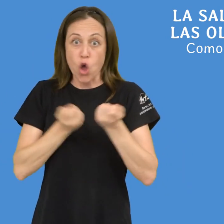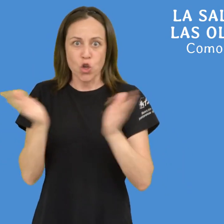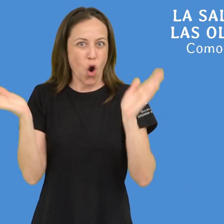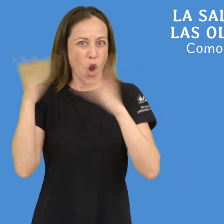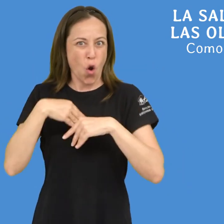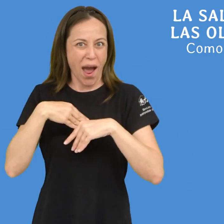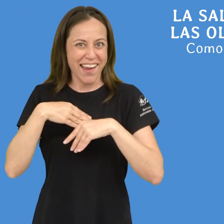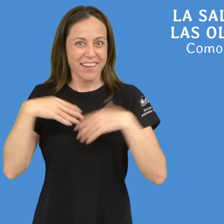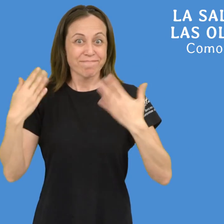haber no